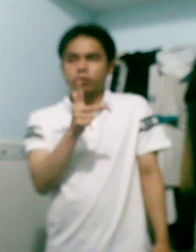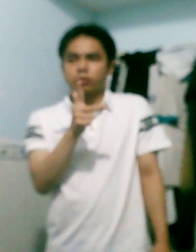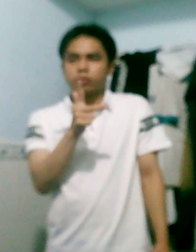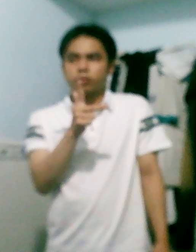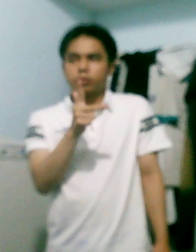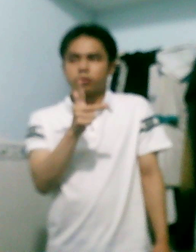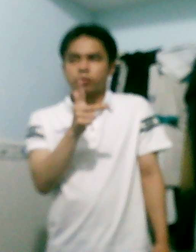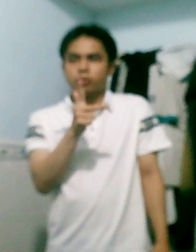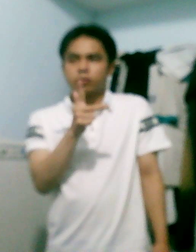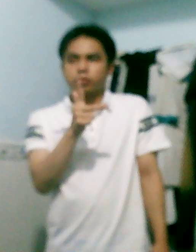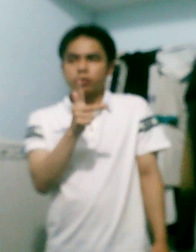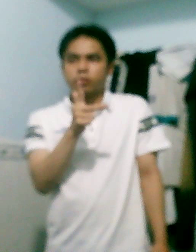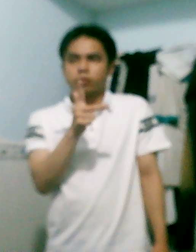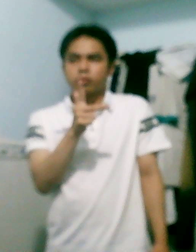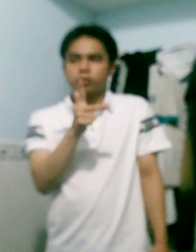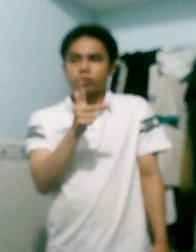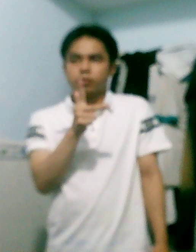k